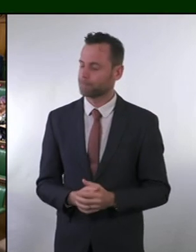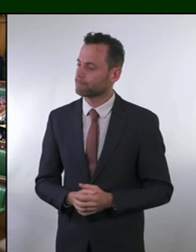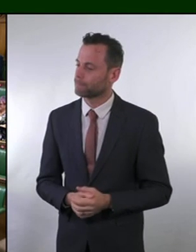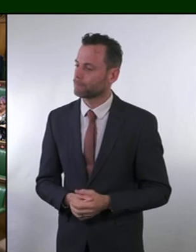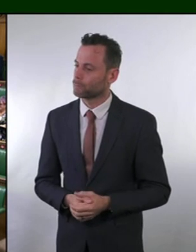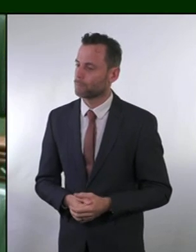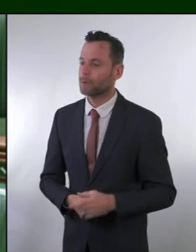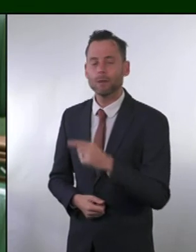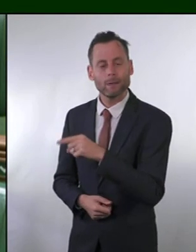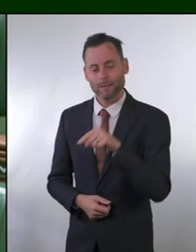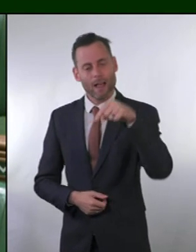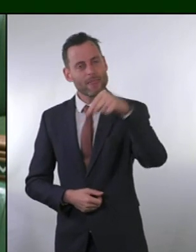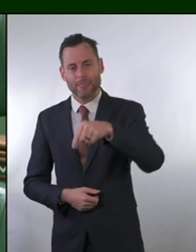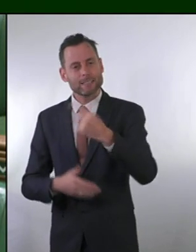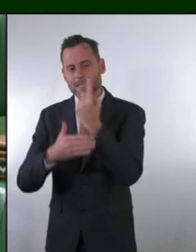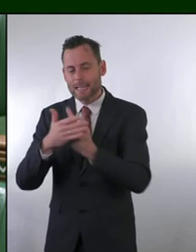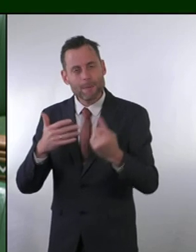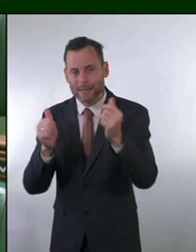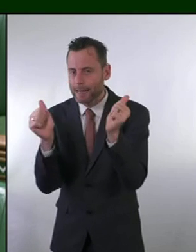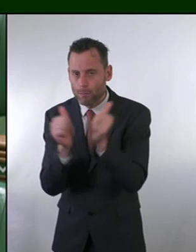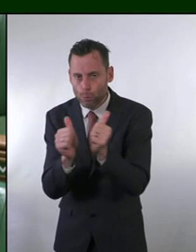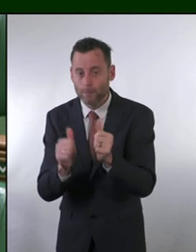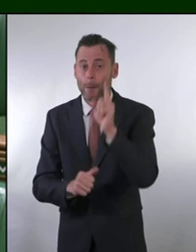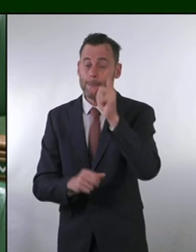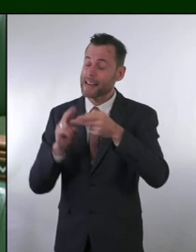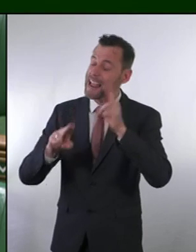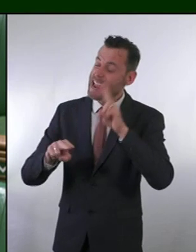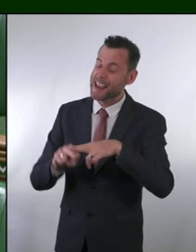All this was independently approved, but if the hon.